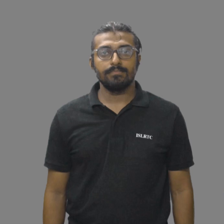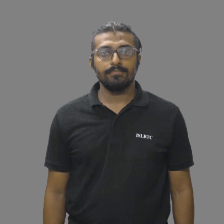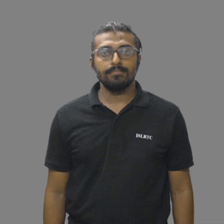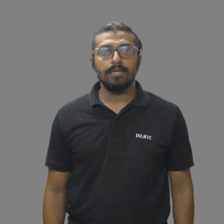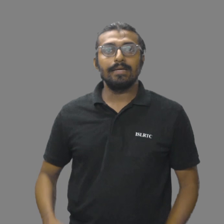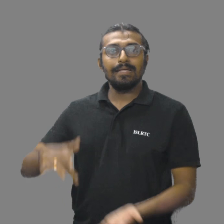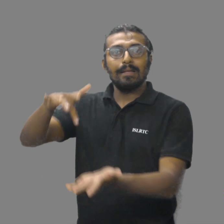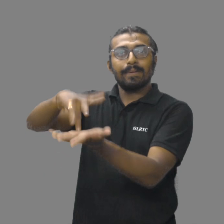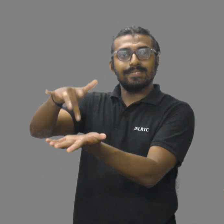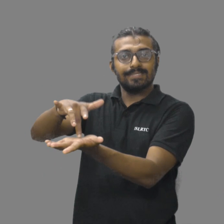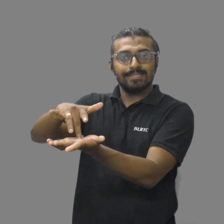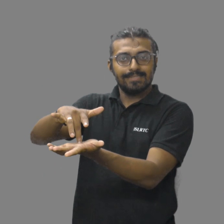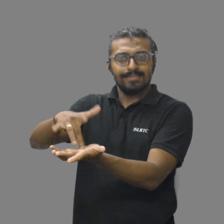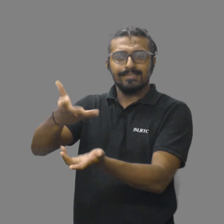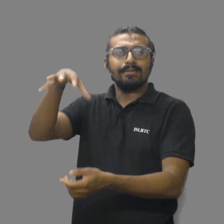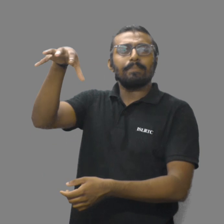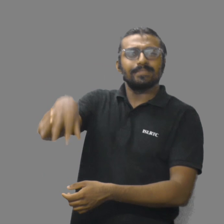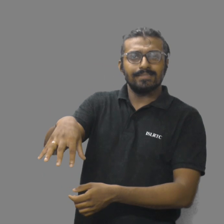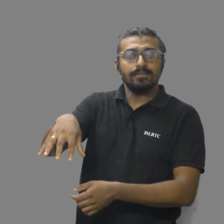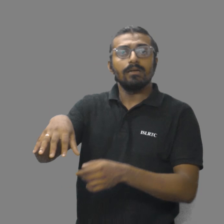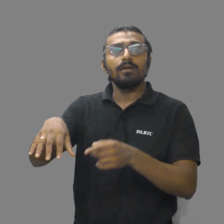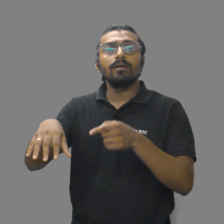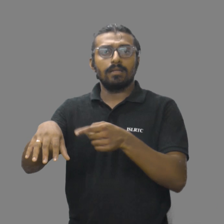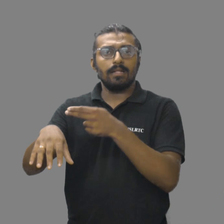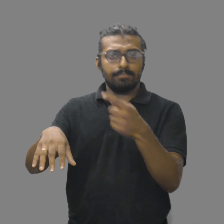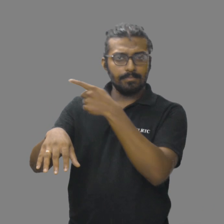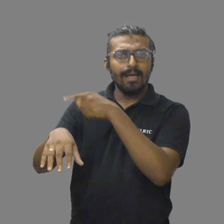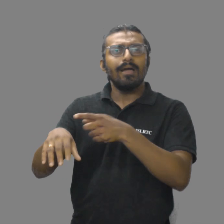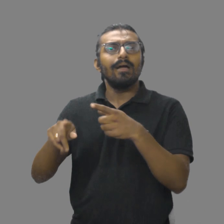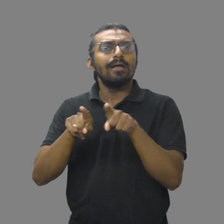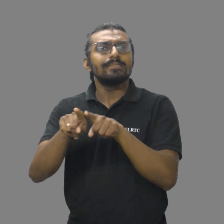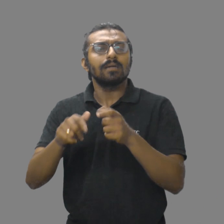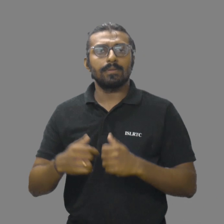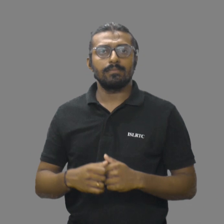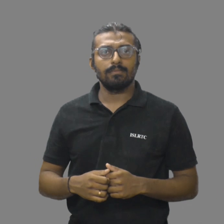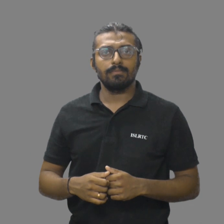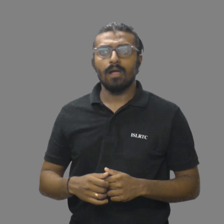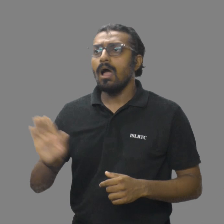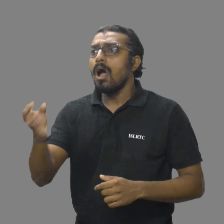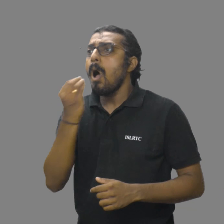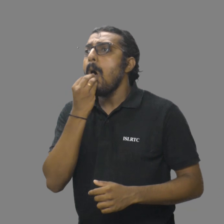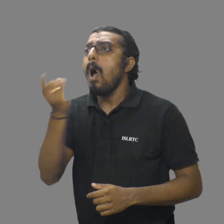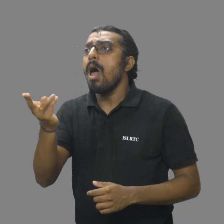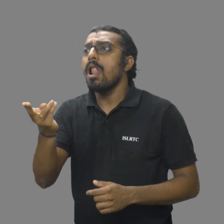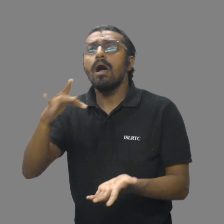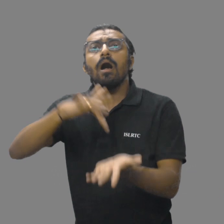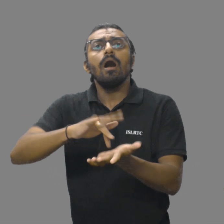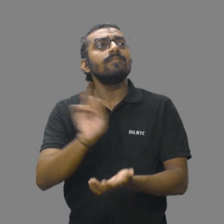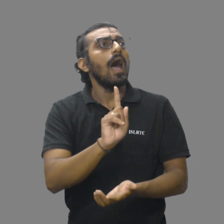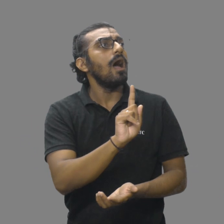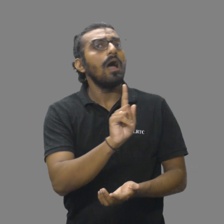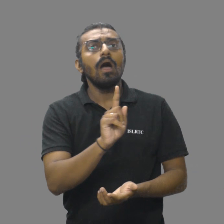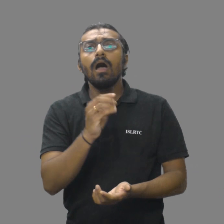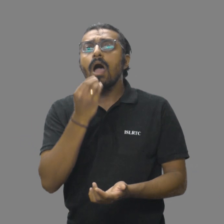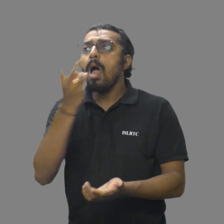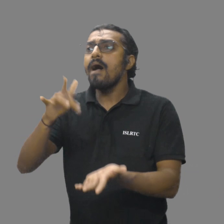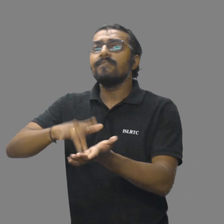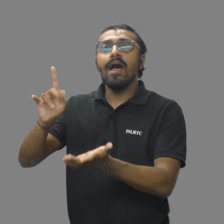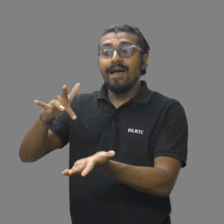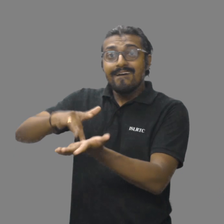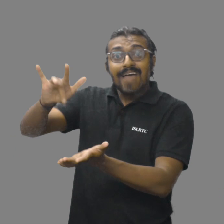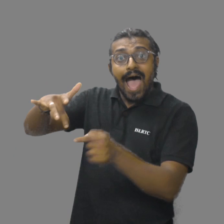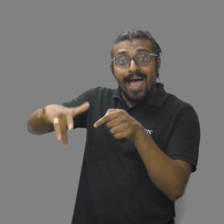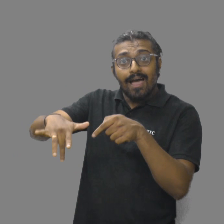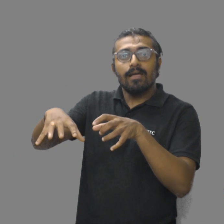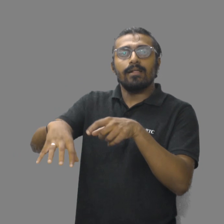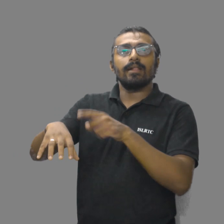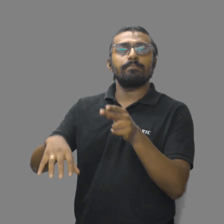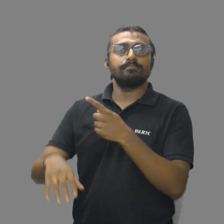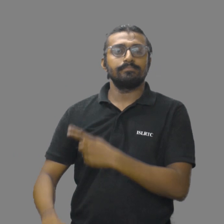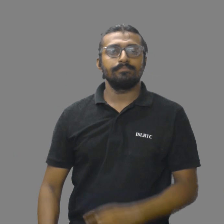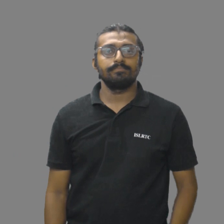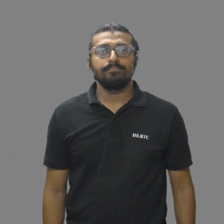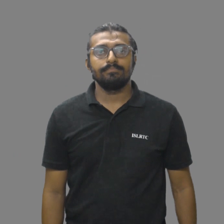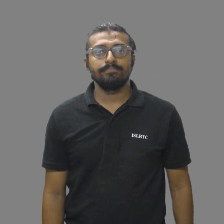Location